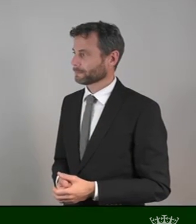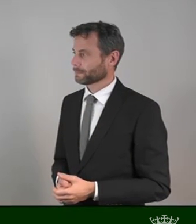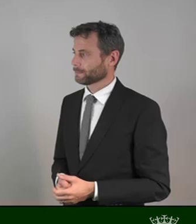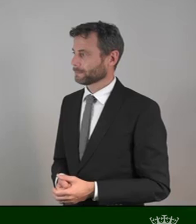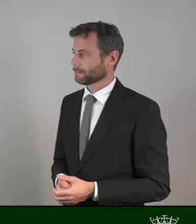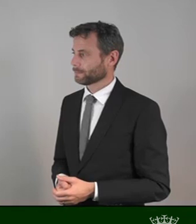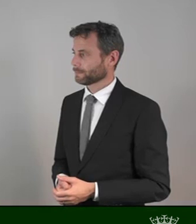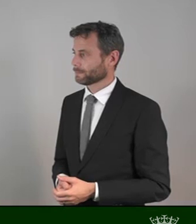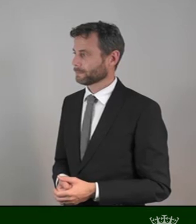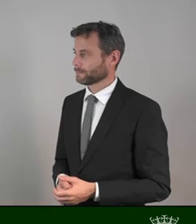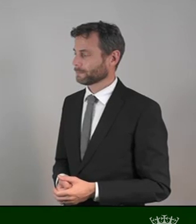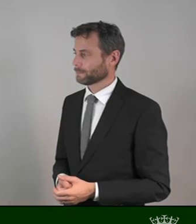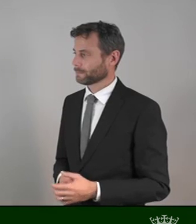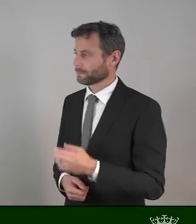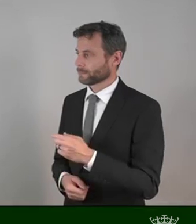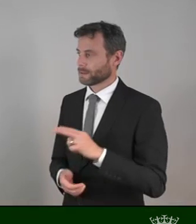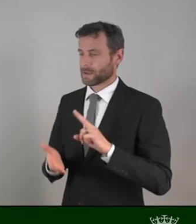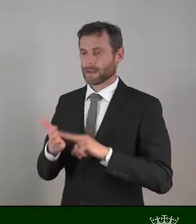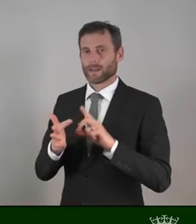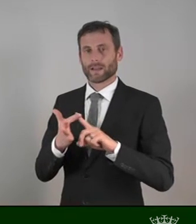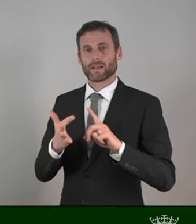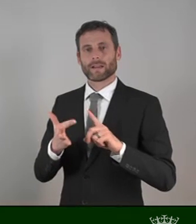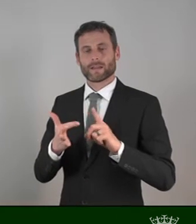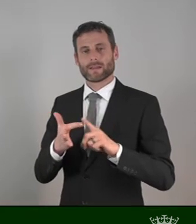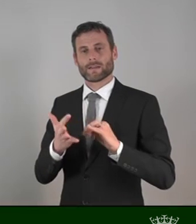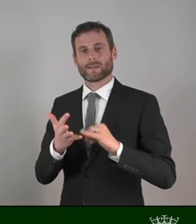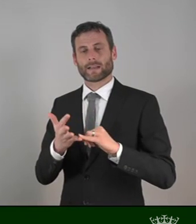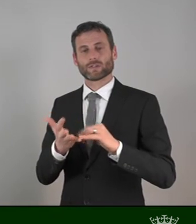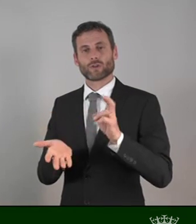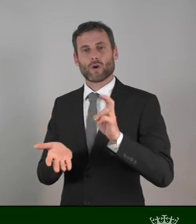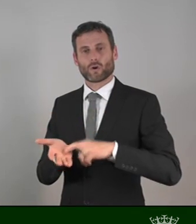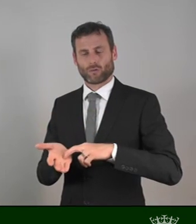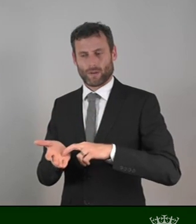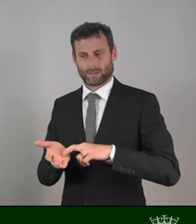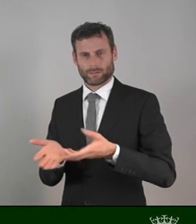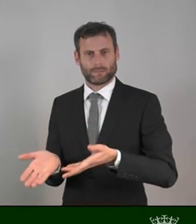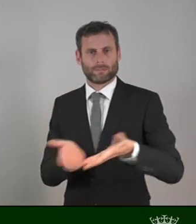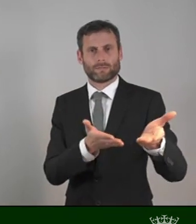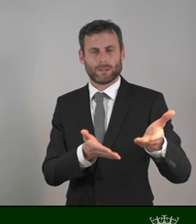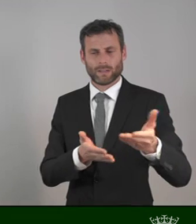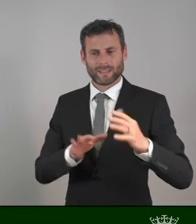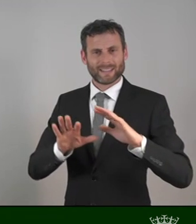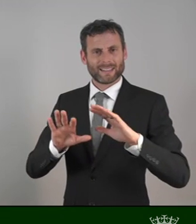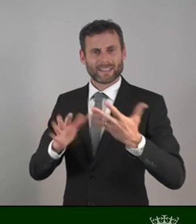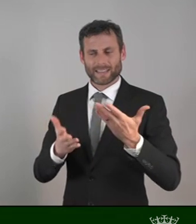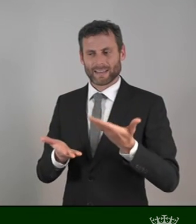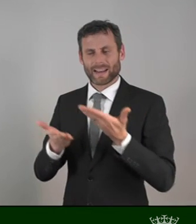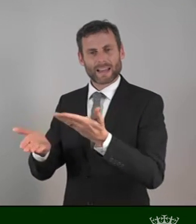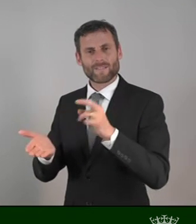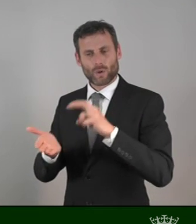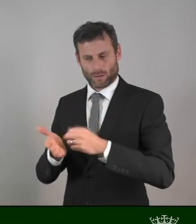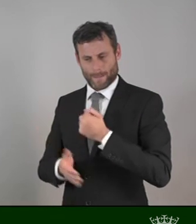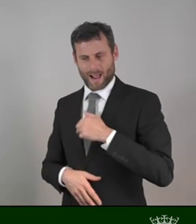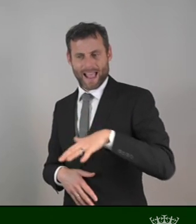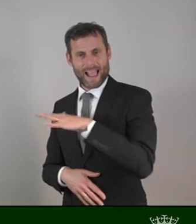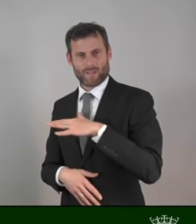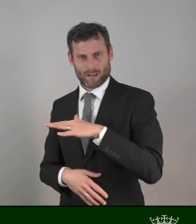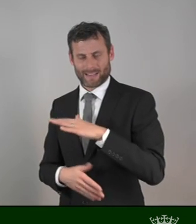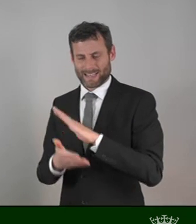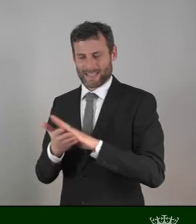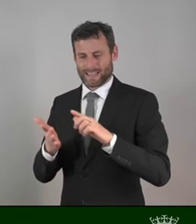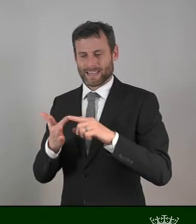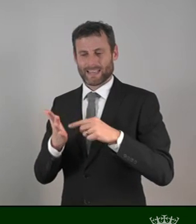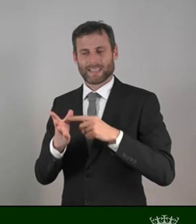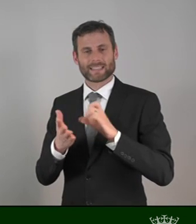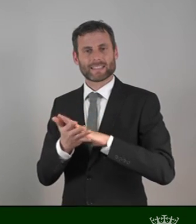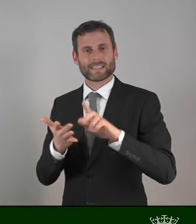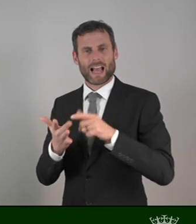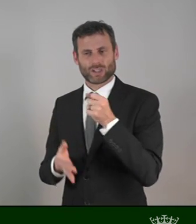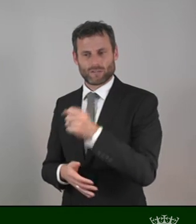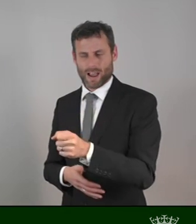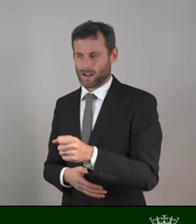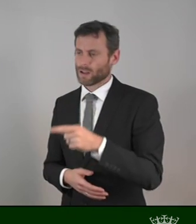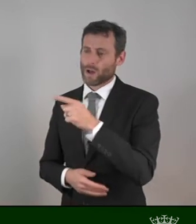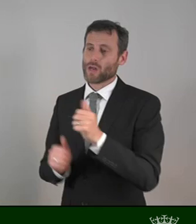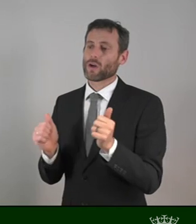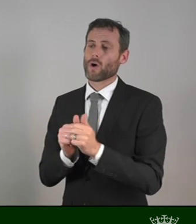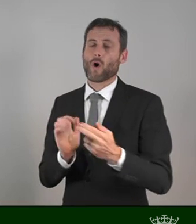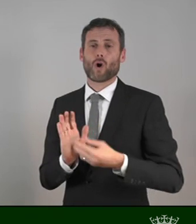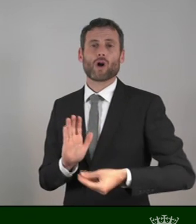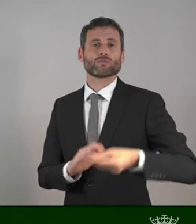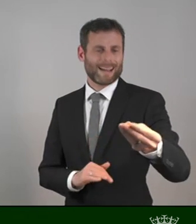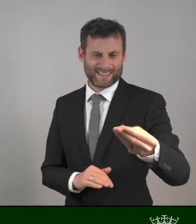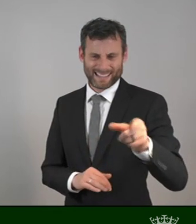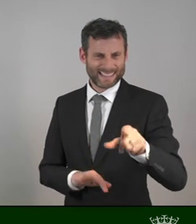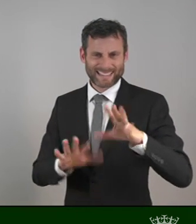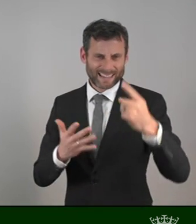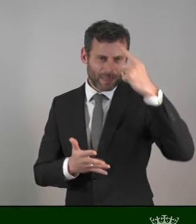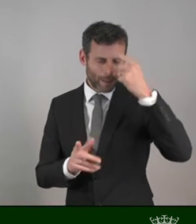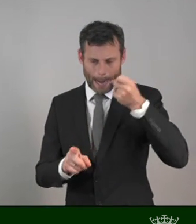Yesterday’s announcement of the Nexus contract being placed with the Swiss company Stadler instead of with Hitachi Rail, which is based in my Sedgefield constituency, is in my opinion inappropriate and it takes no account of the socioeconomic benefit to us of UK-based business.